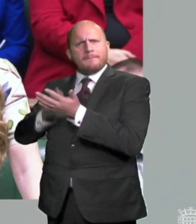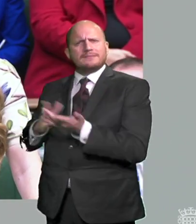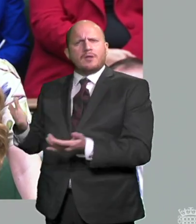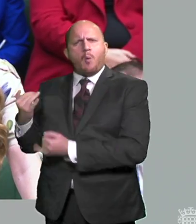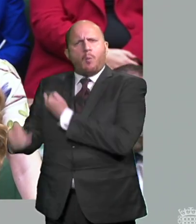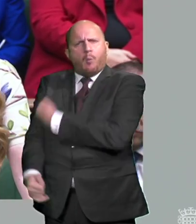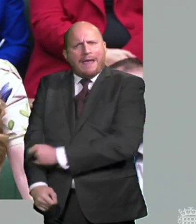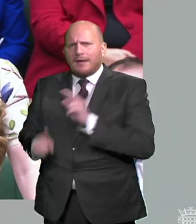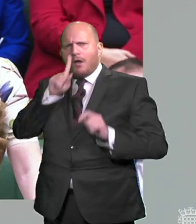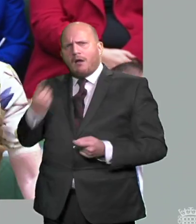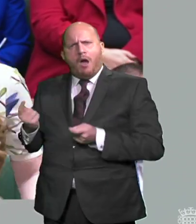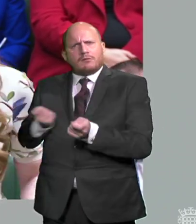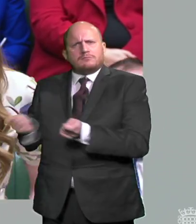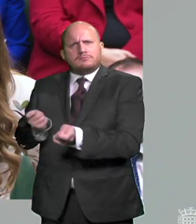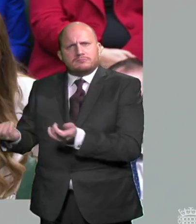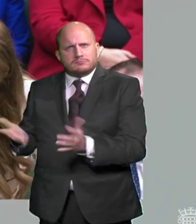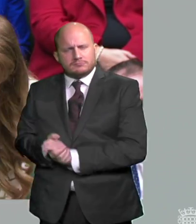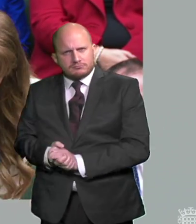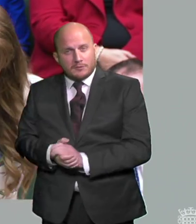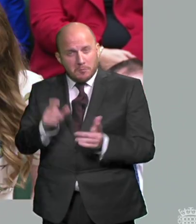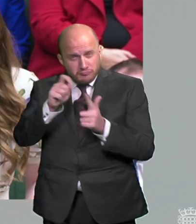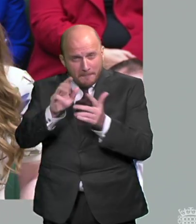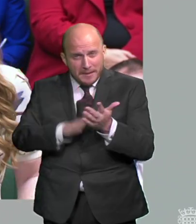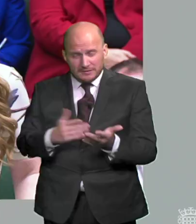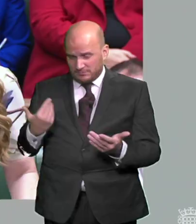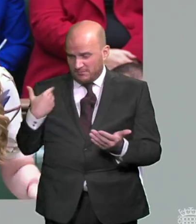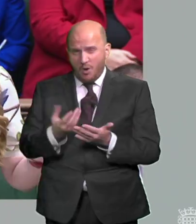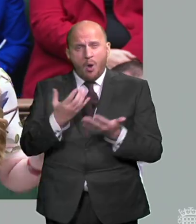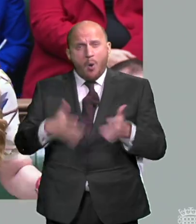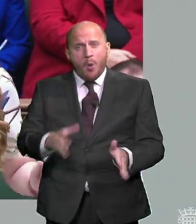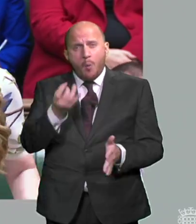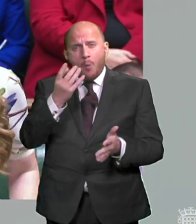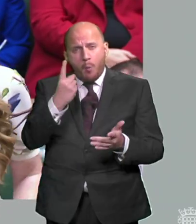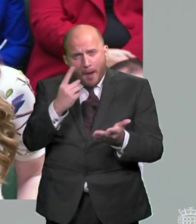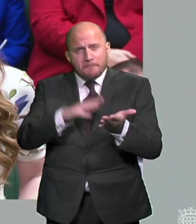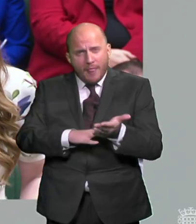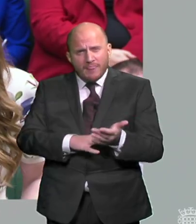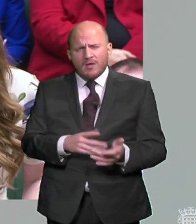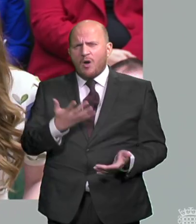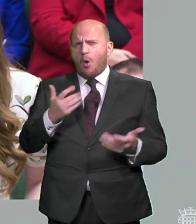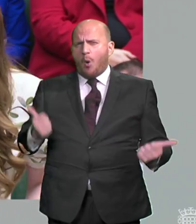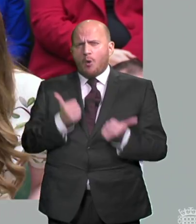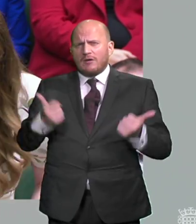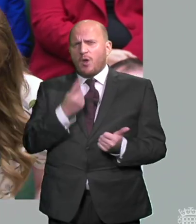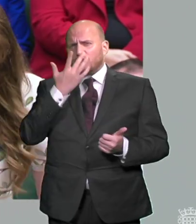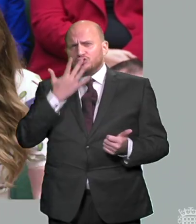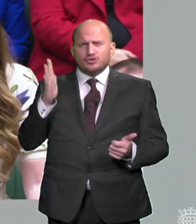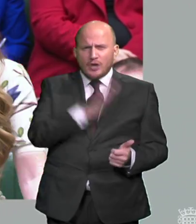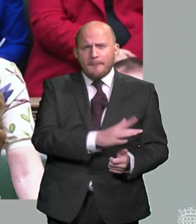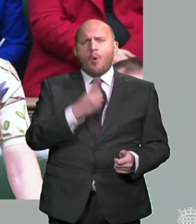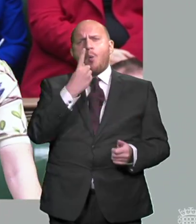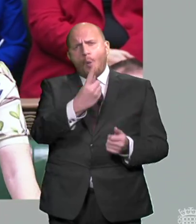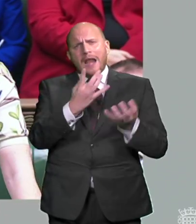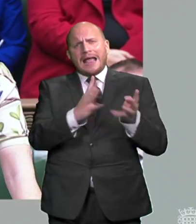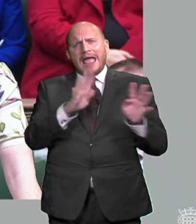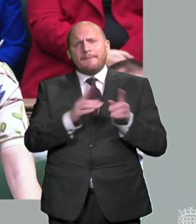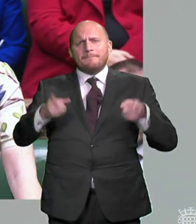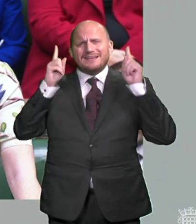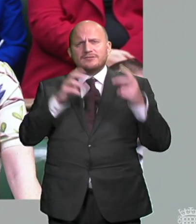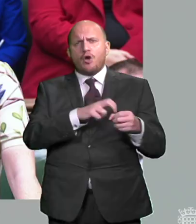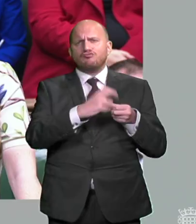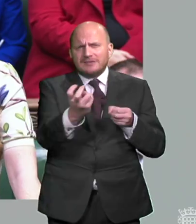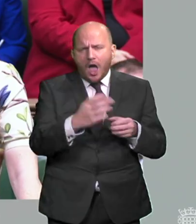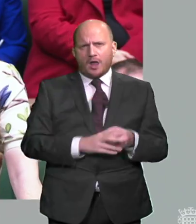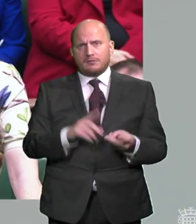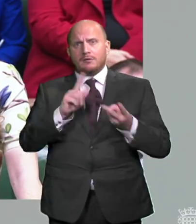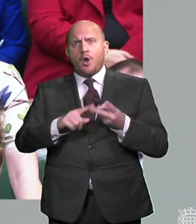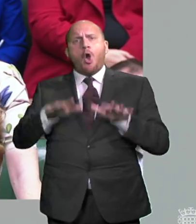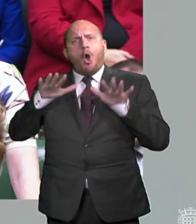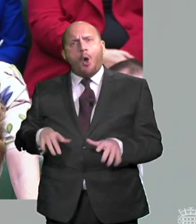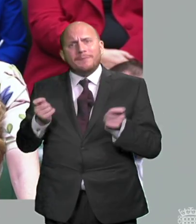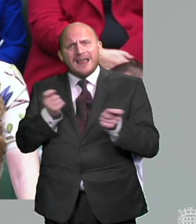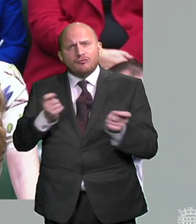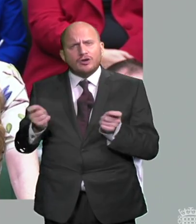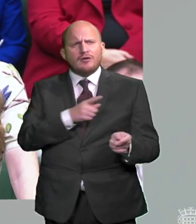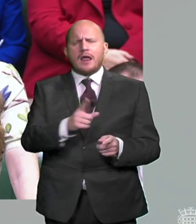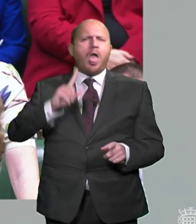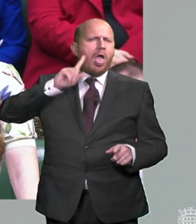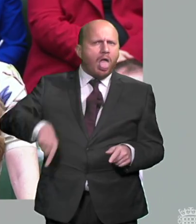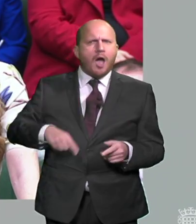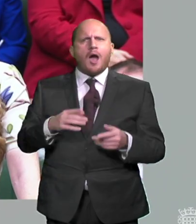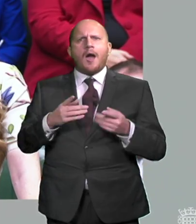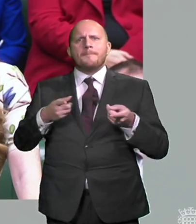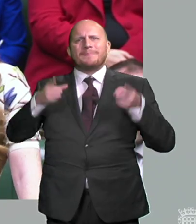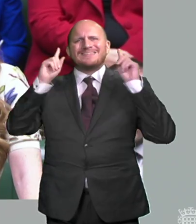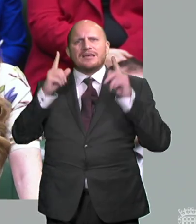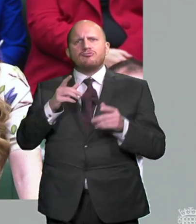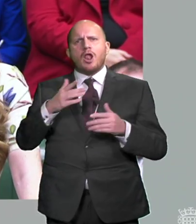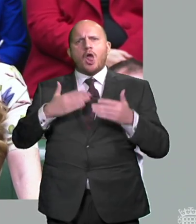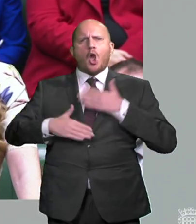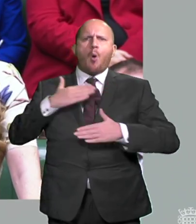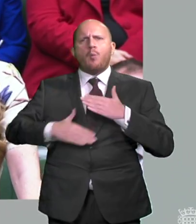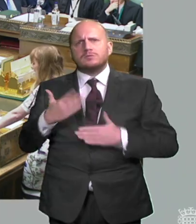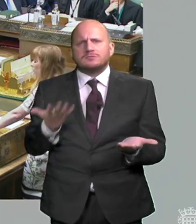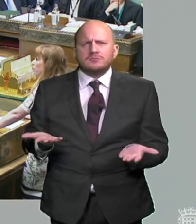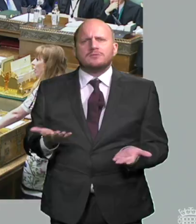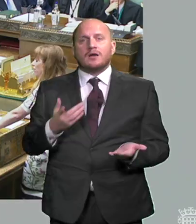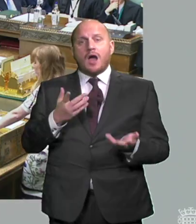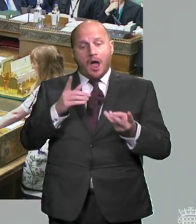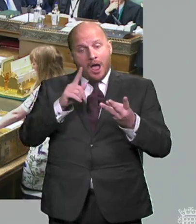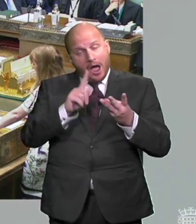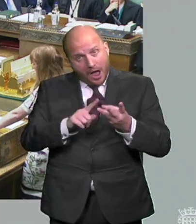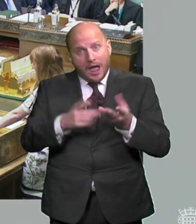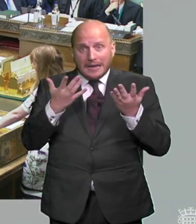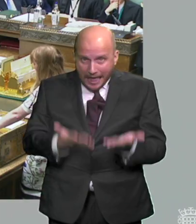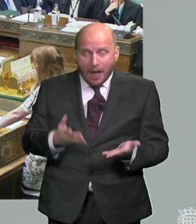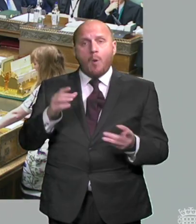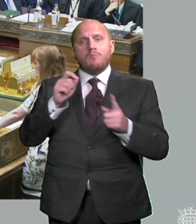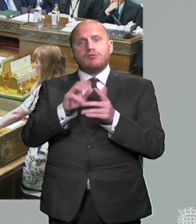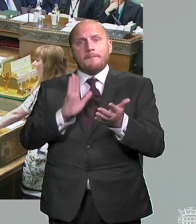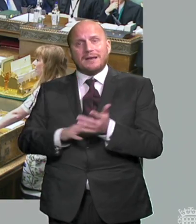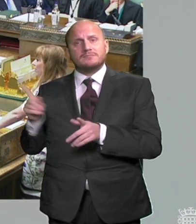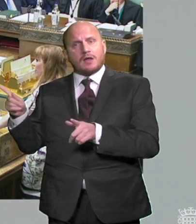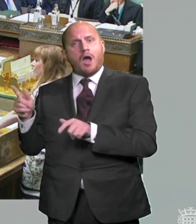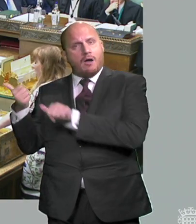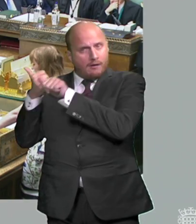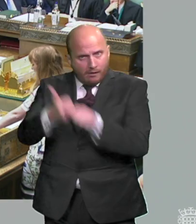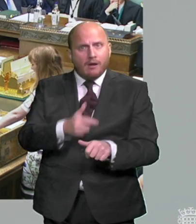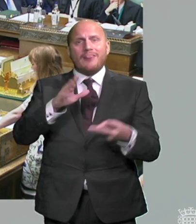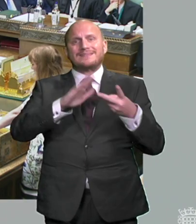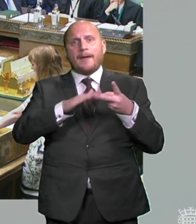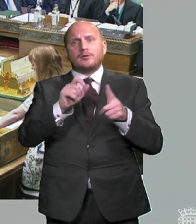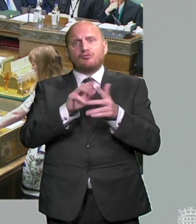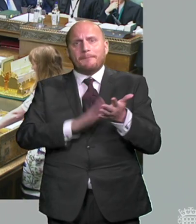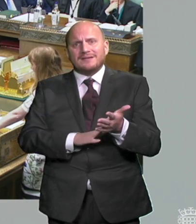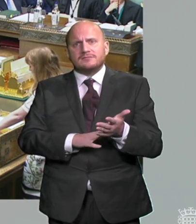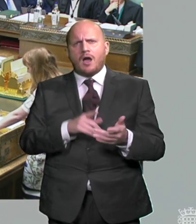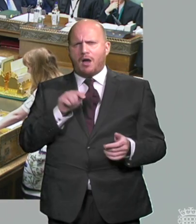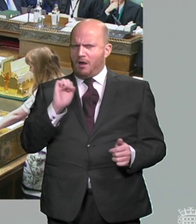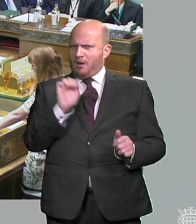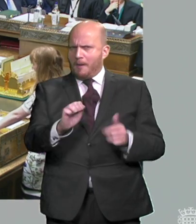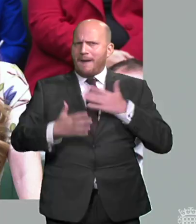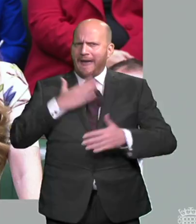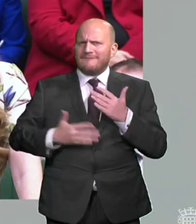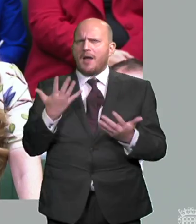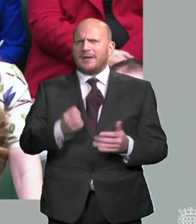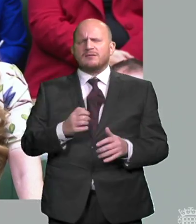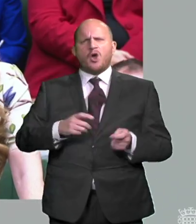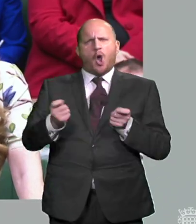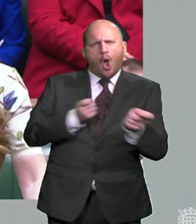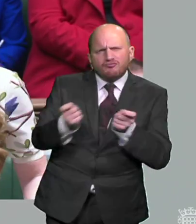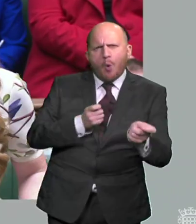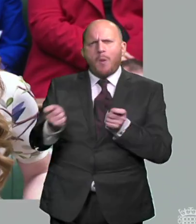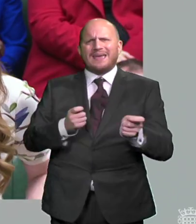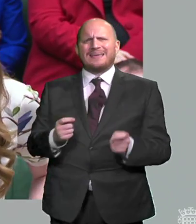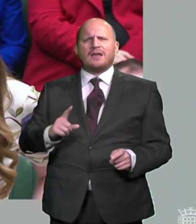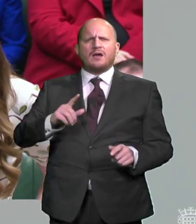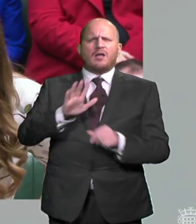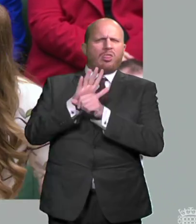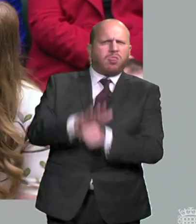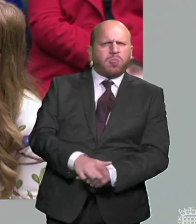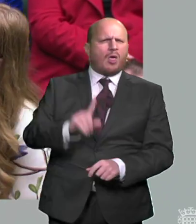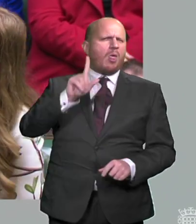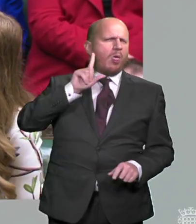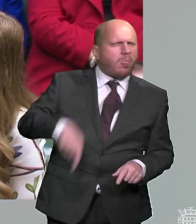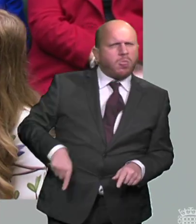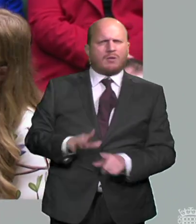We have a Prime Minister, who has been in office less than a month, with a disgraced Cabinet Minister who resigned with his good wishes; the Home Secretary, who breached the ministerial code and risked national security, still clings on; and now the Prime Minister defends his deputy, whose behaviour has been described as “abrasive”, “controlling” and “demeaning”, with junior